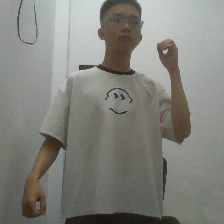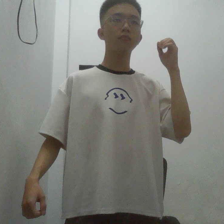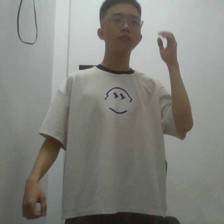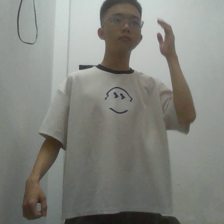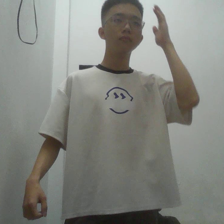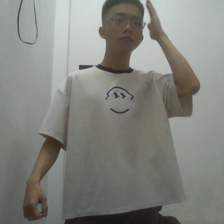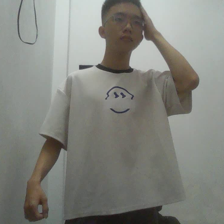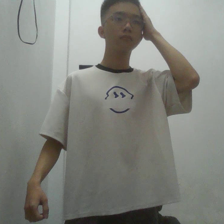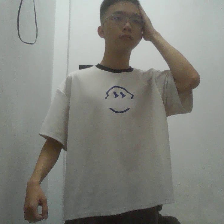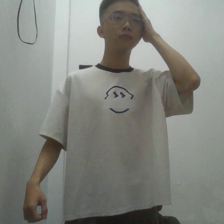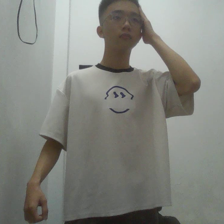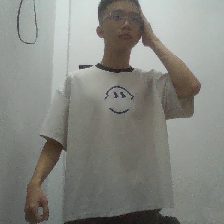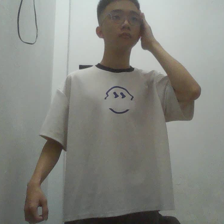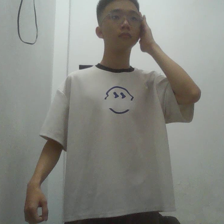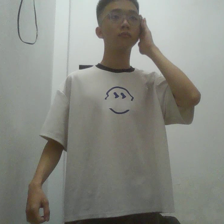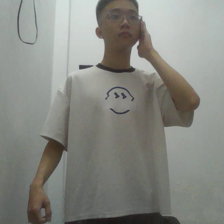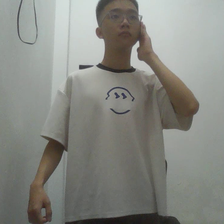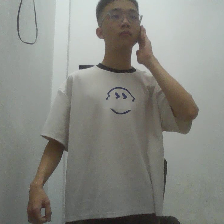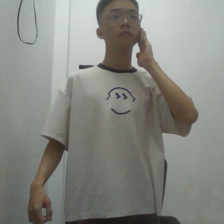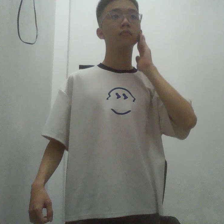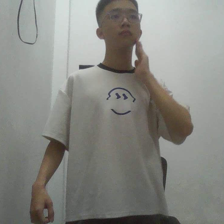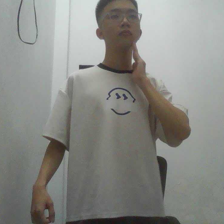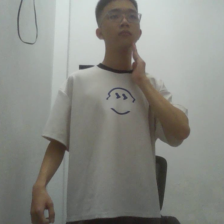dep